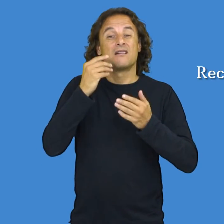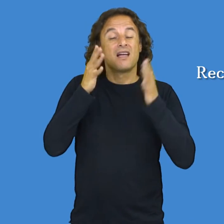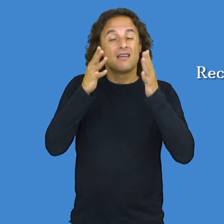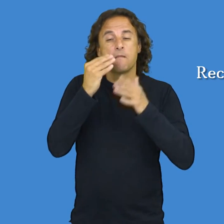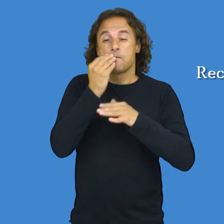aconsejar